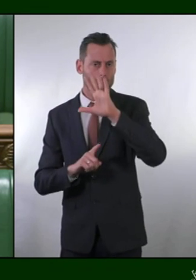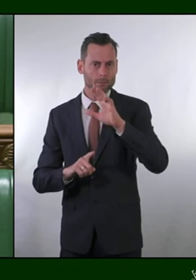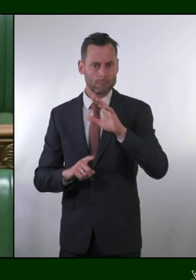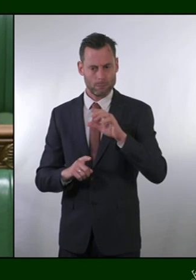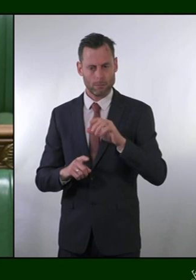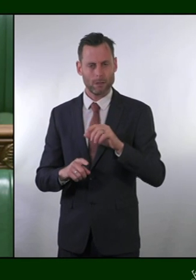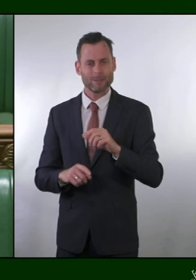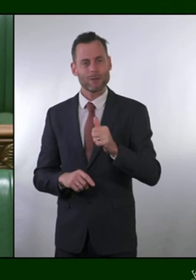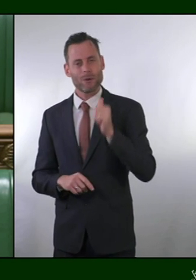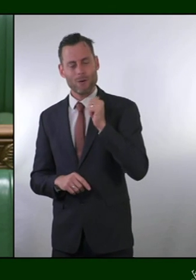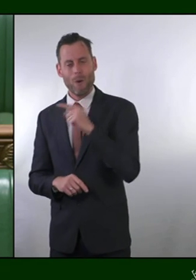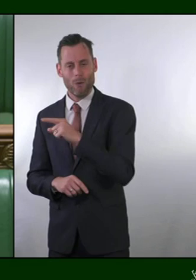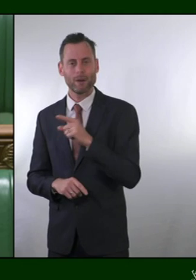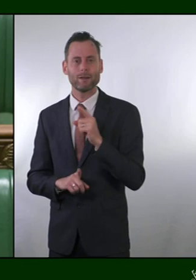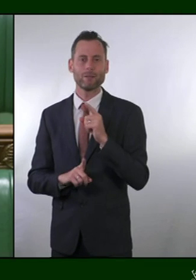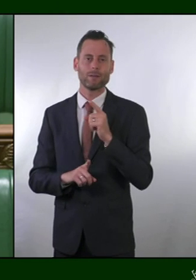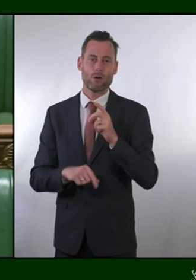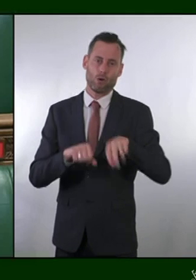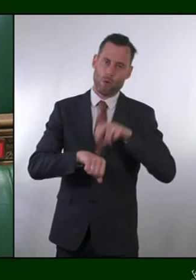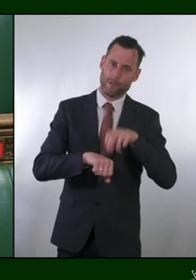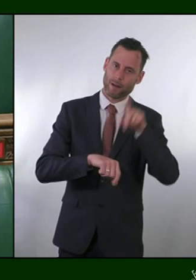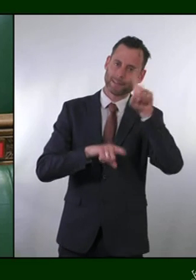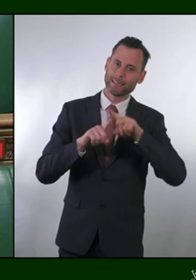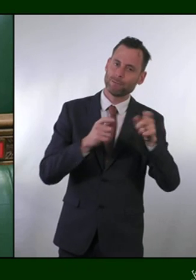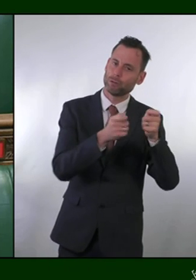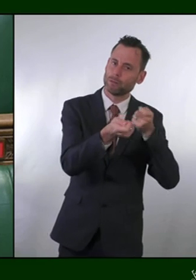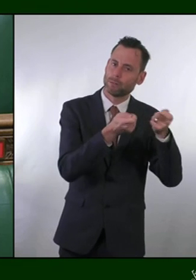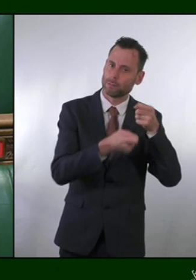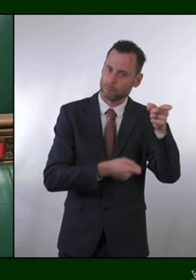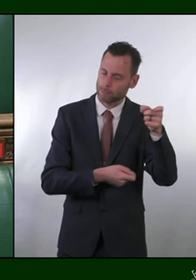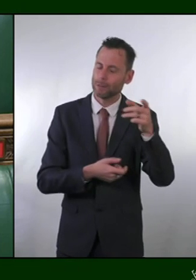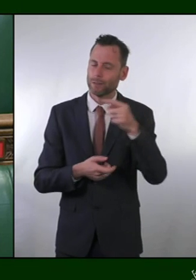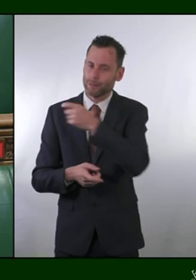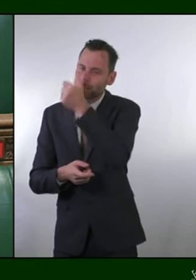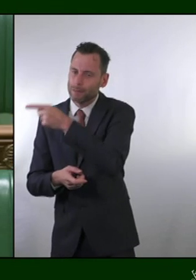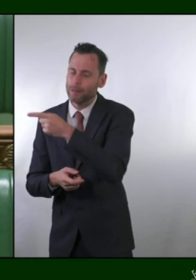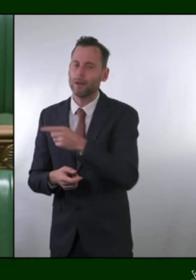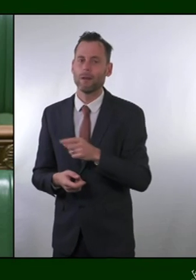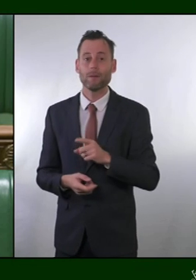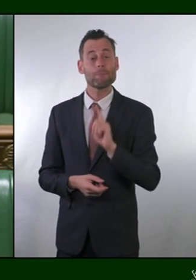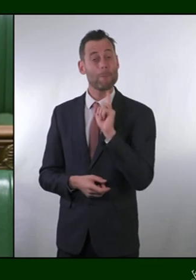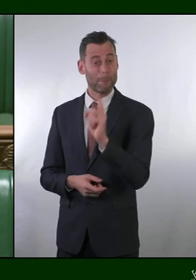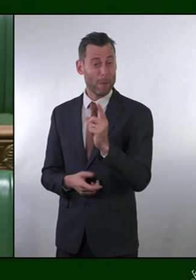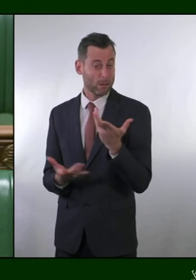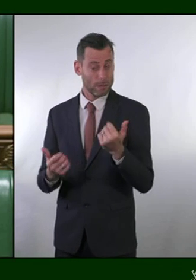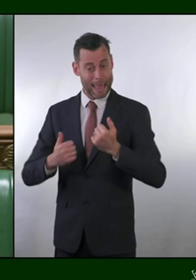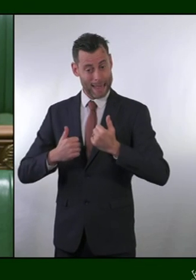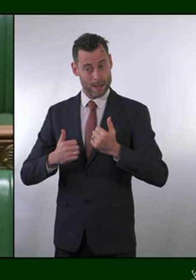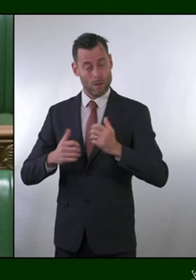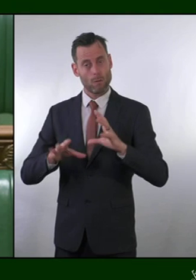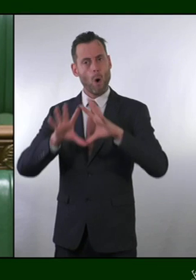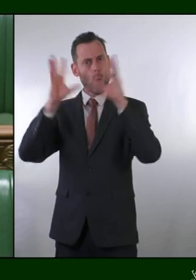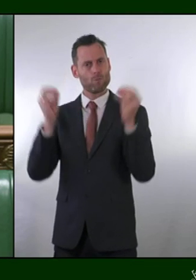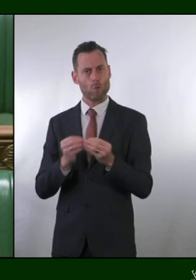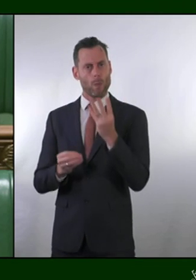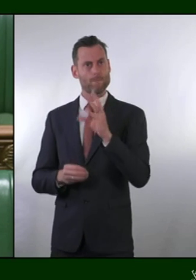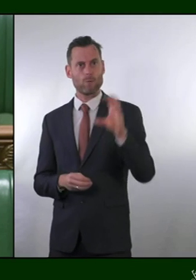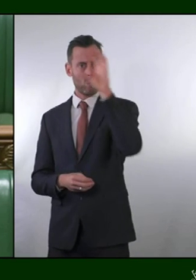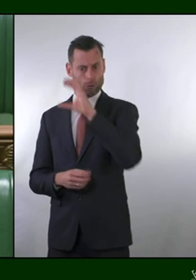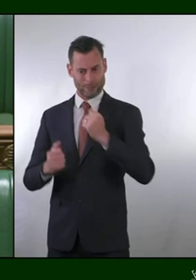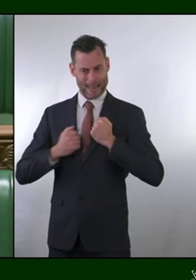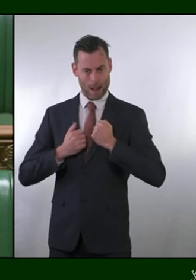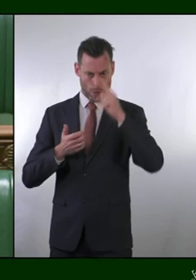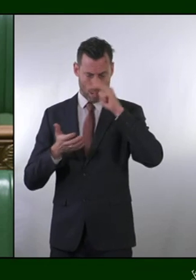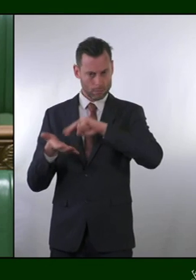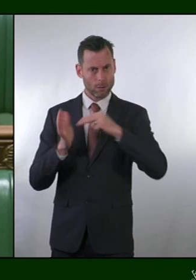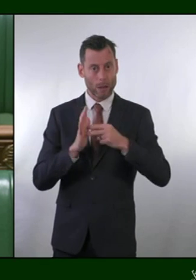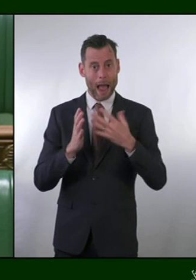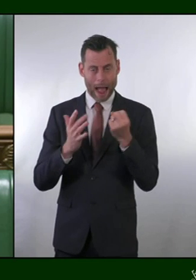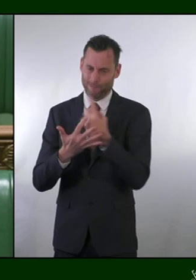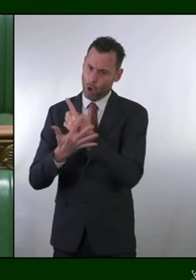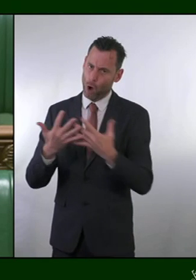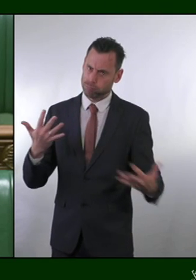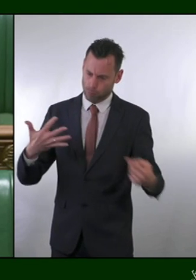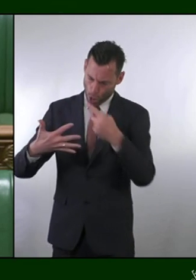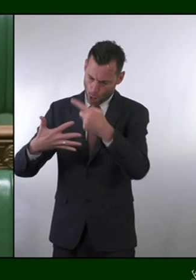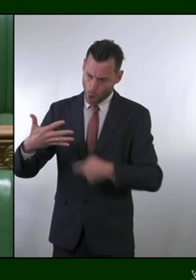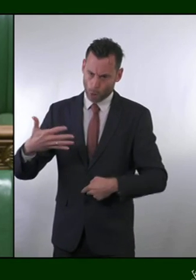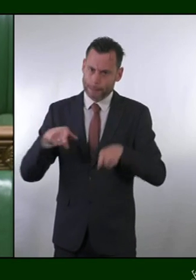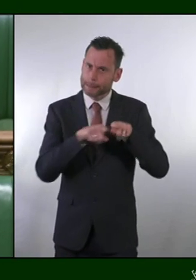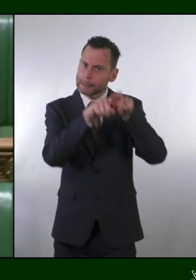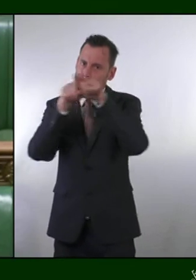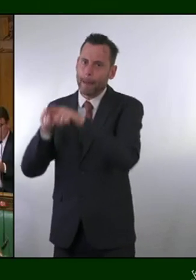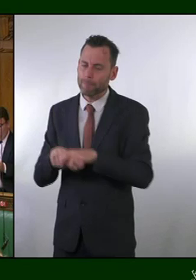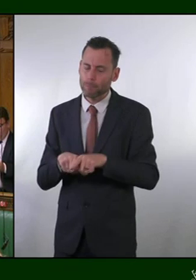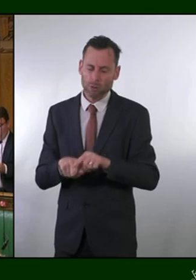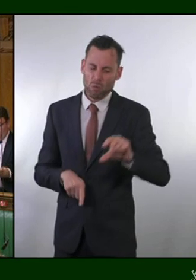As she knows, there is a slightly different approach in Northern Ireland already, but in the bulk of the approach that we have so far taken, there is much more in common than sets us apart.